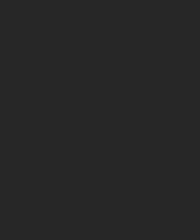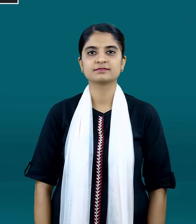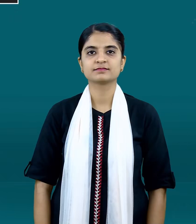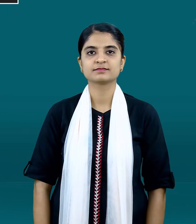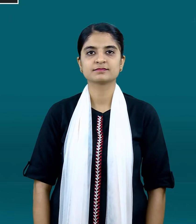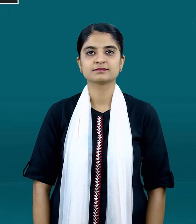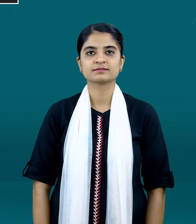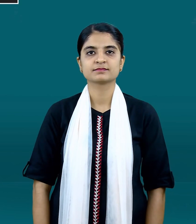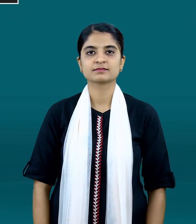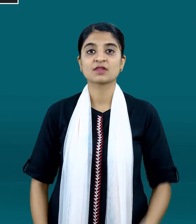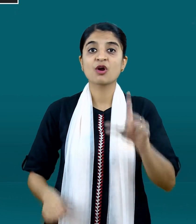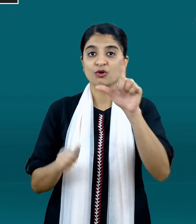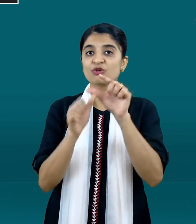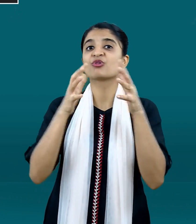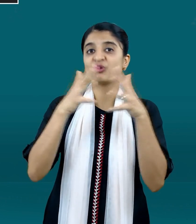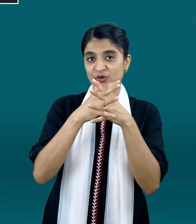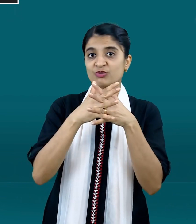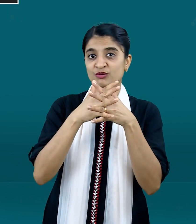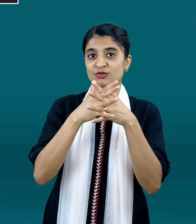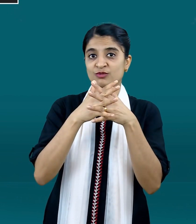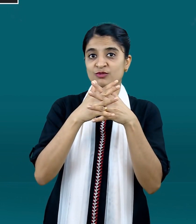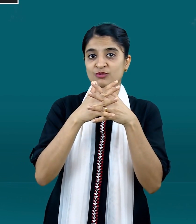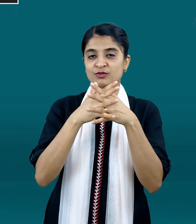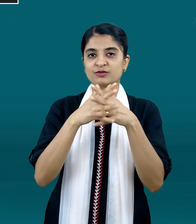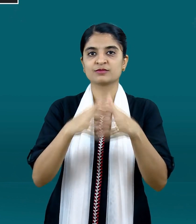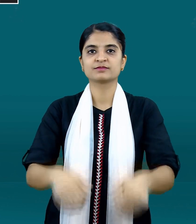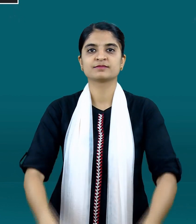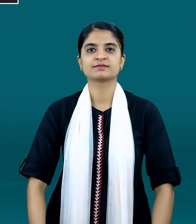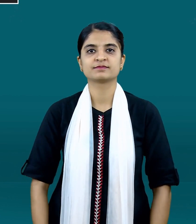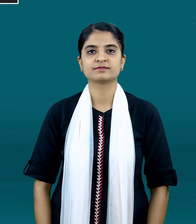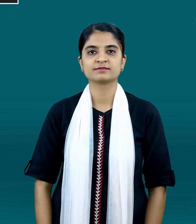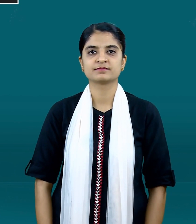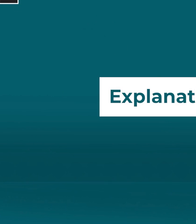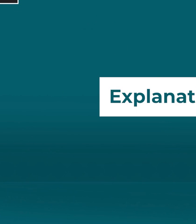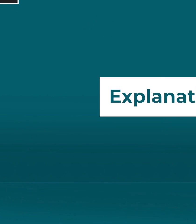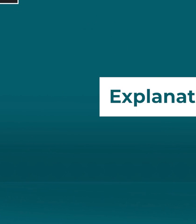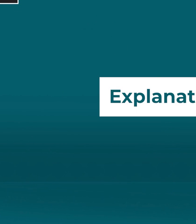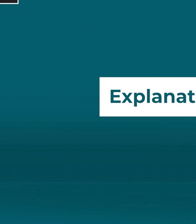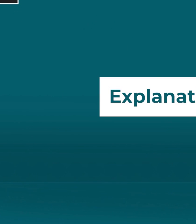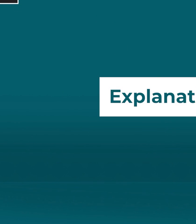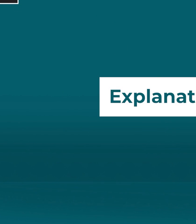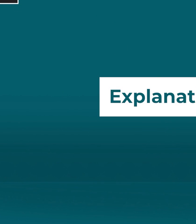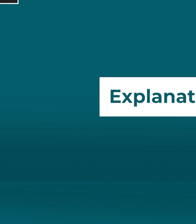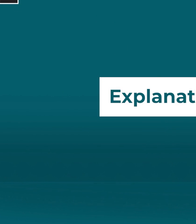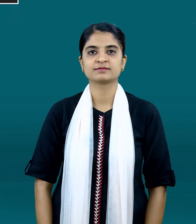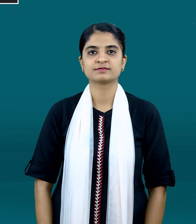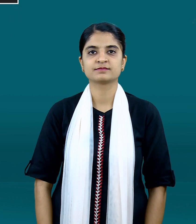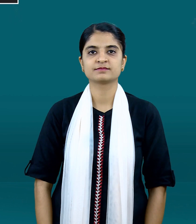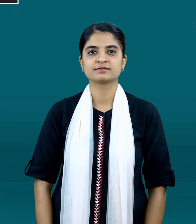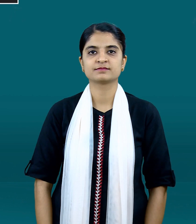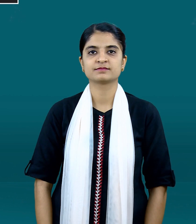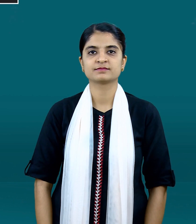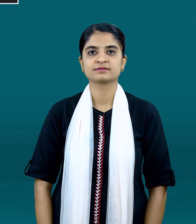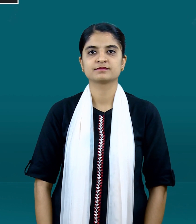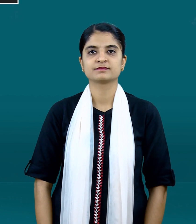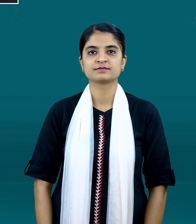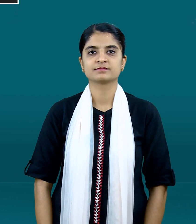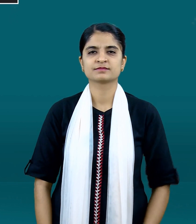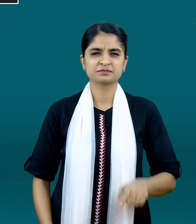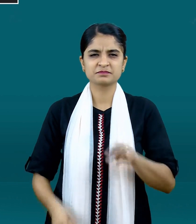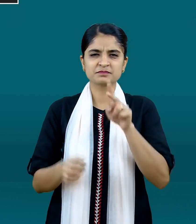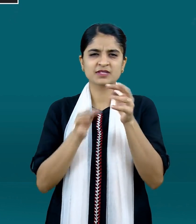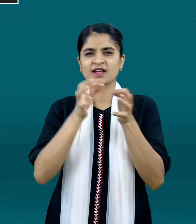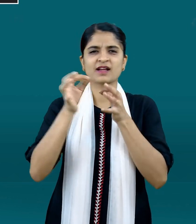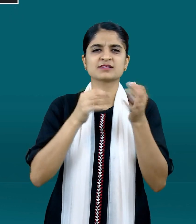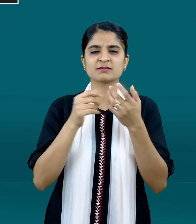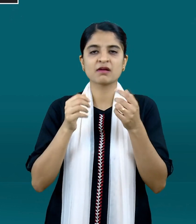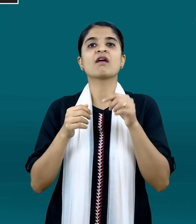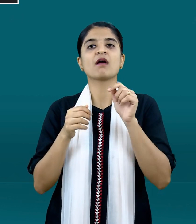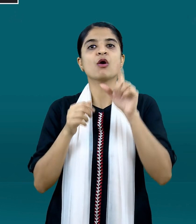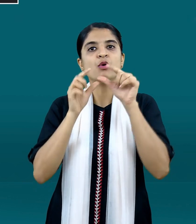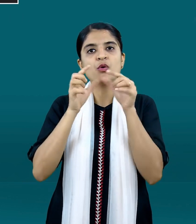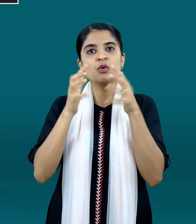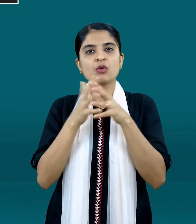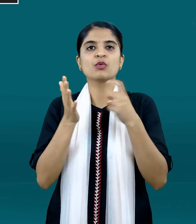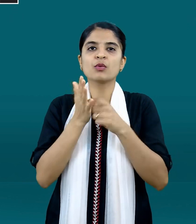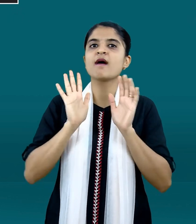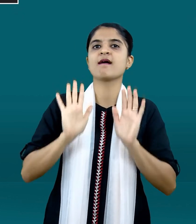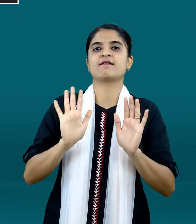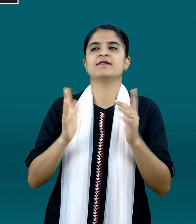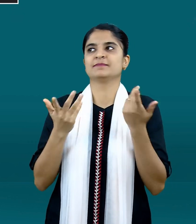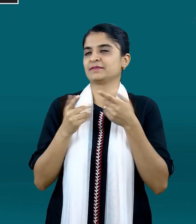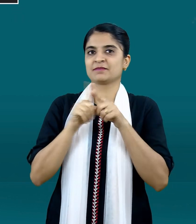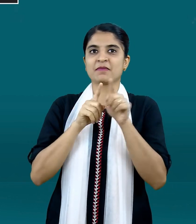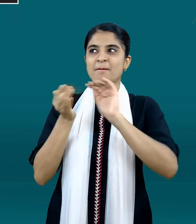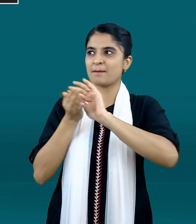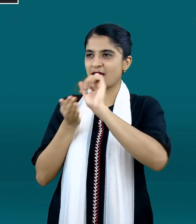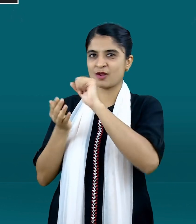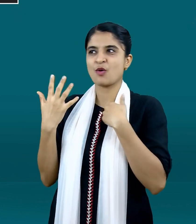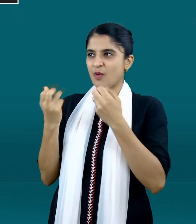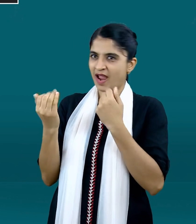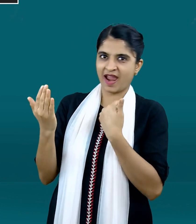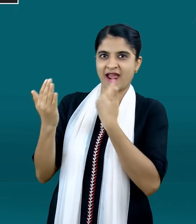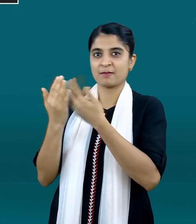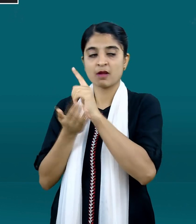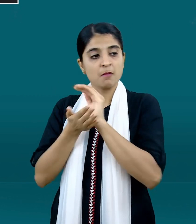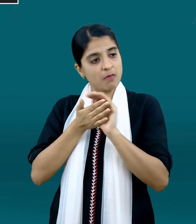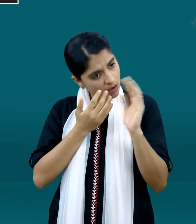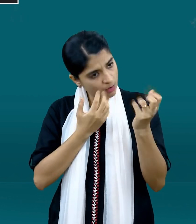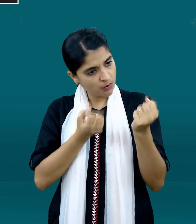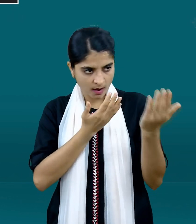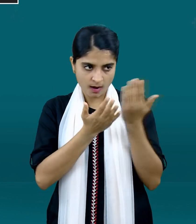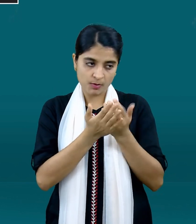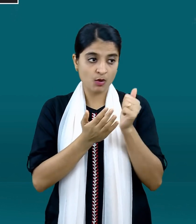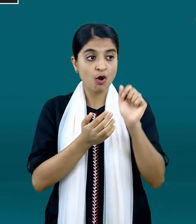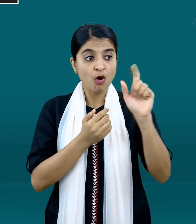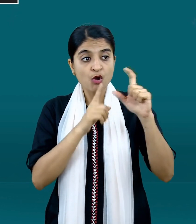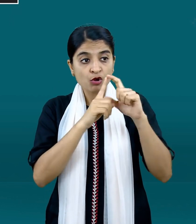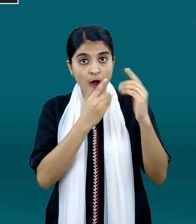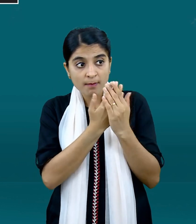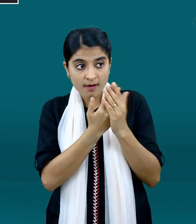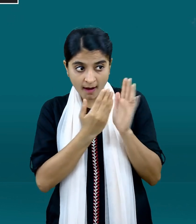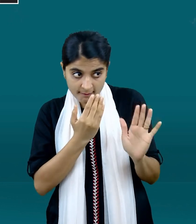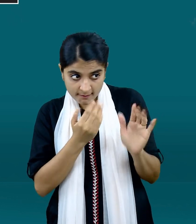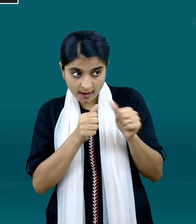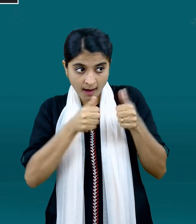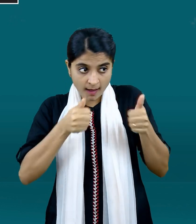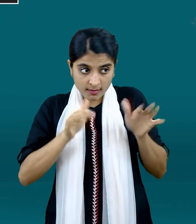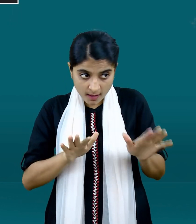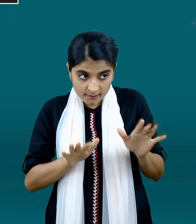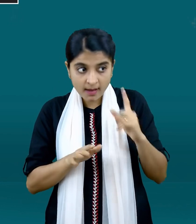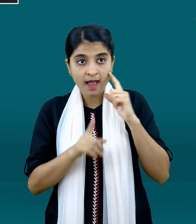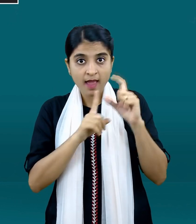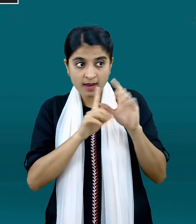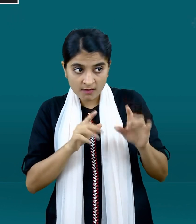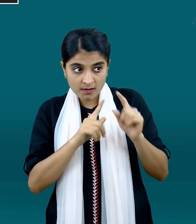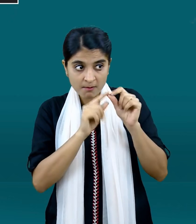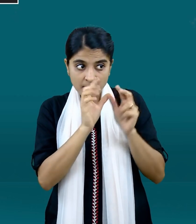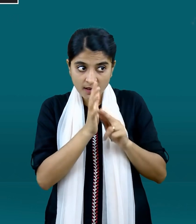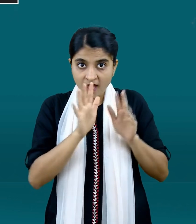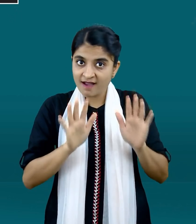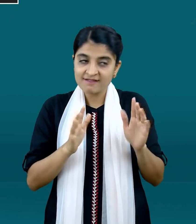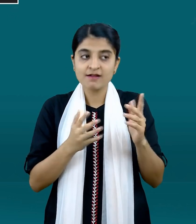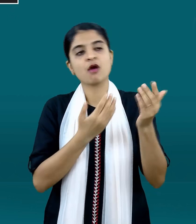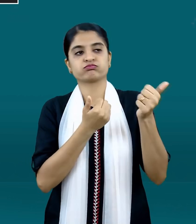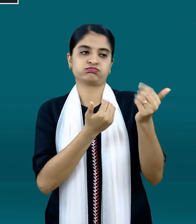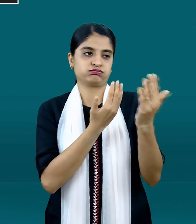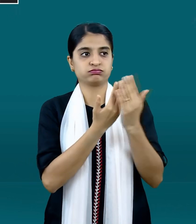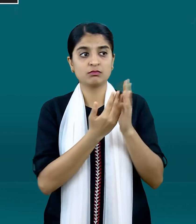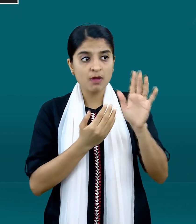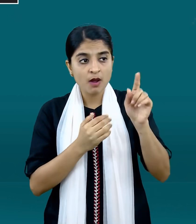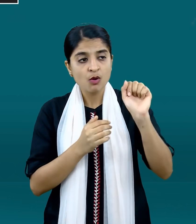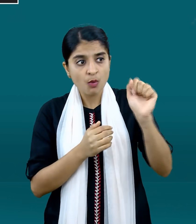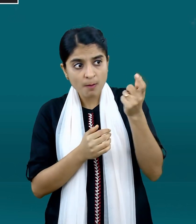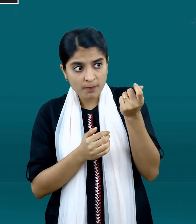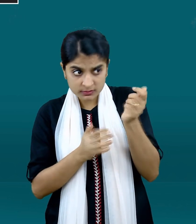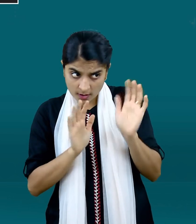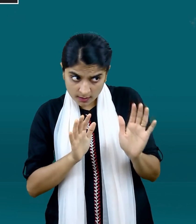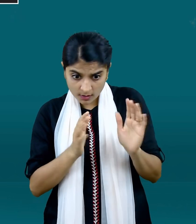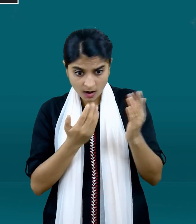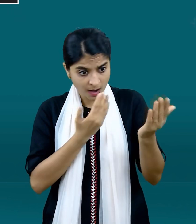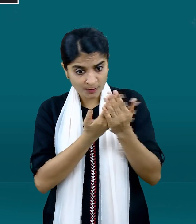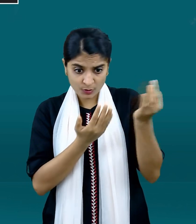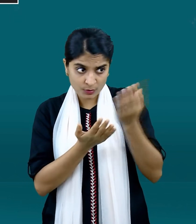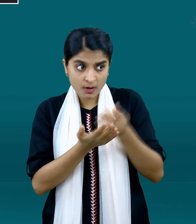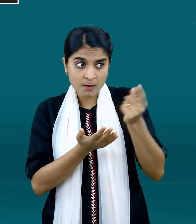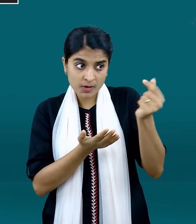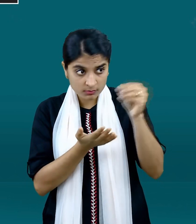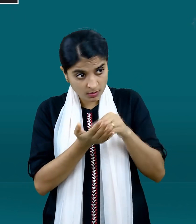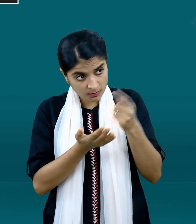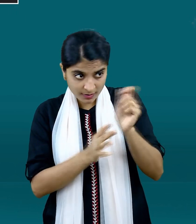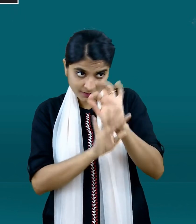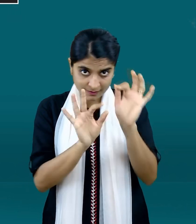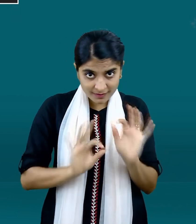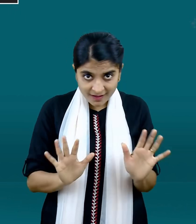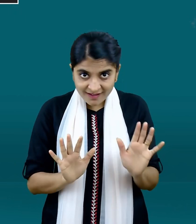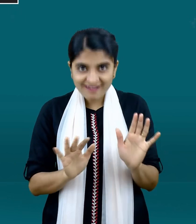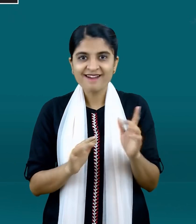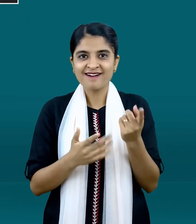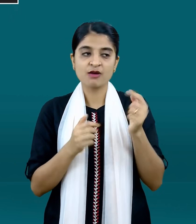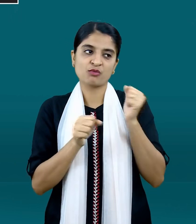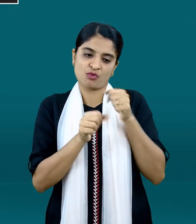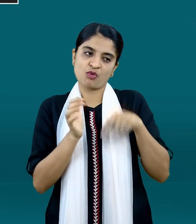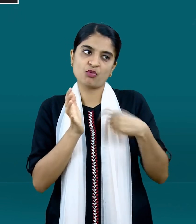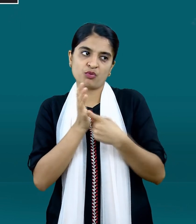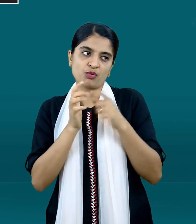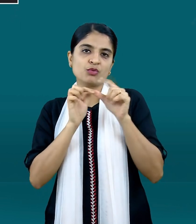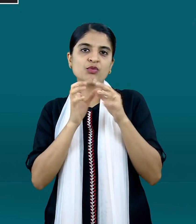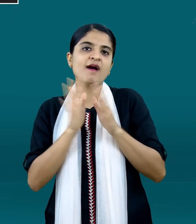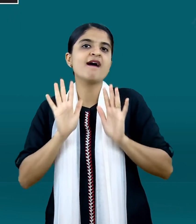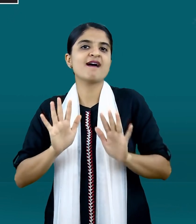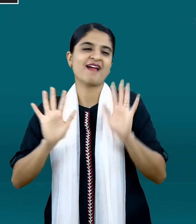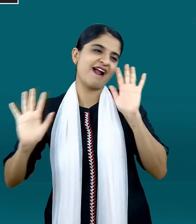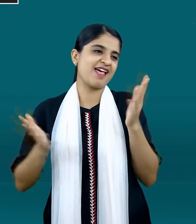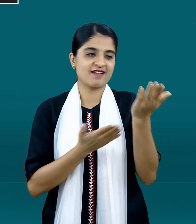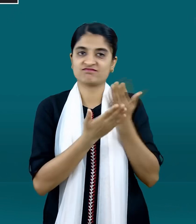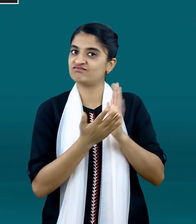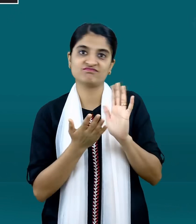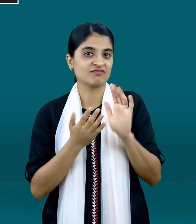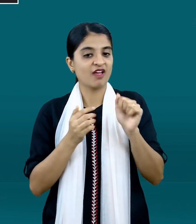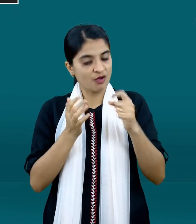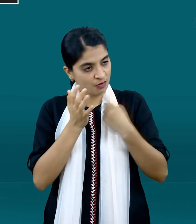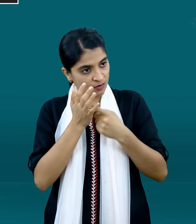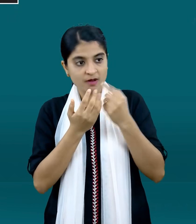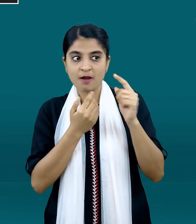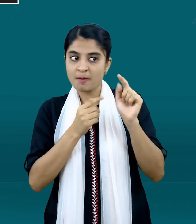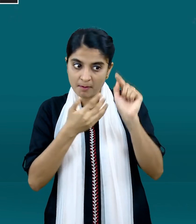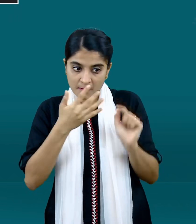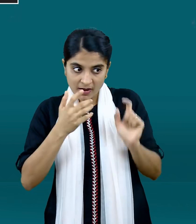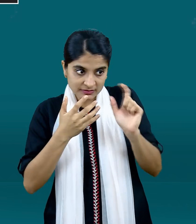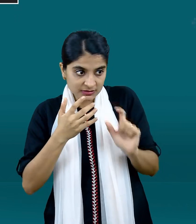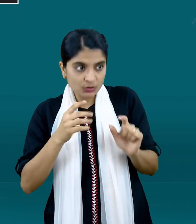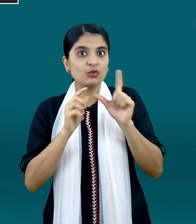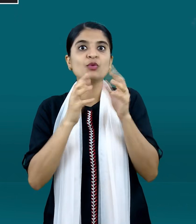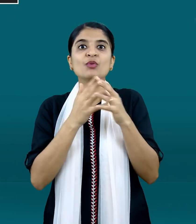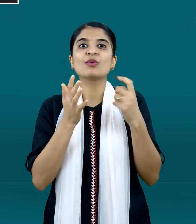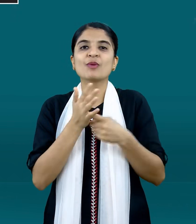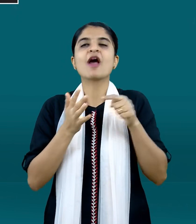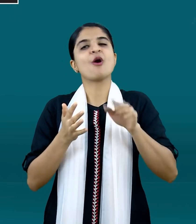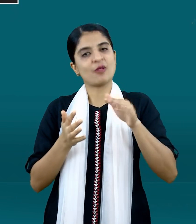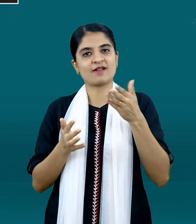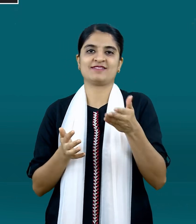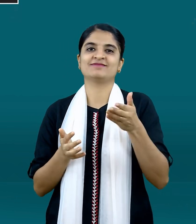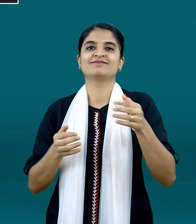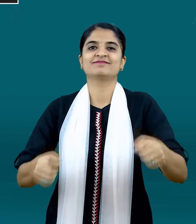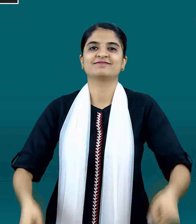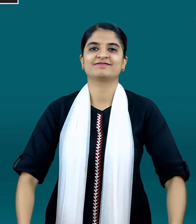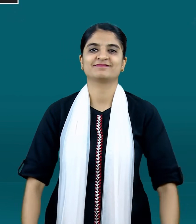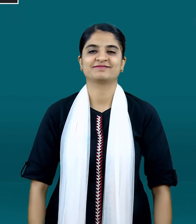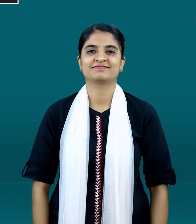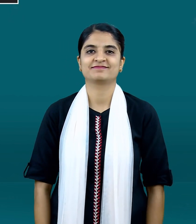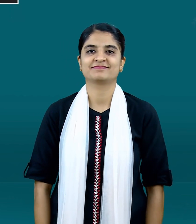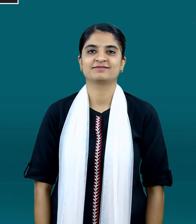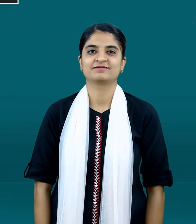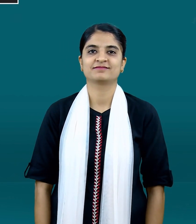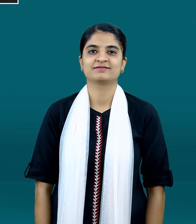Legal